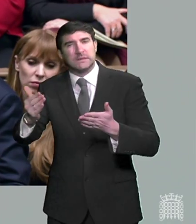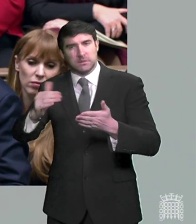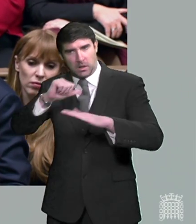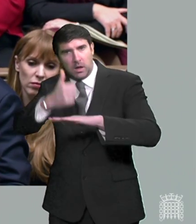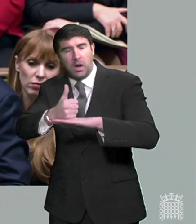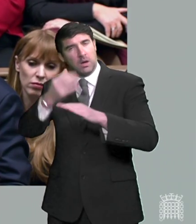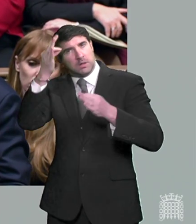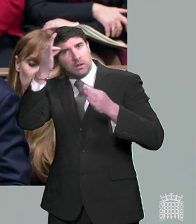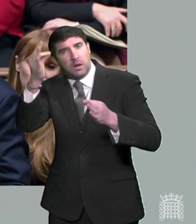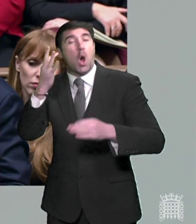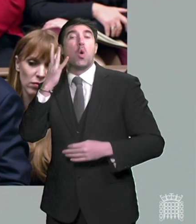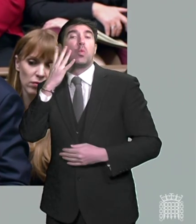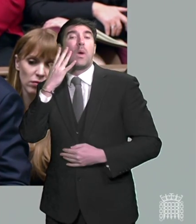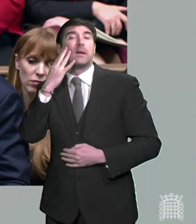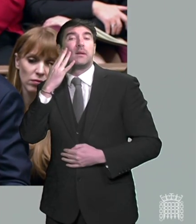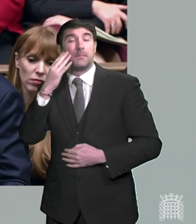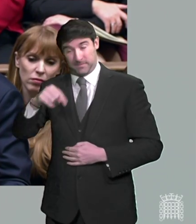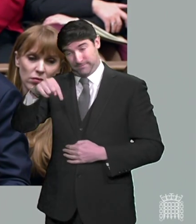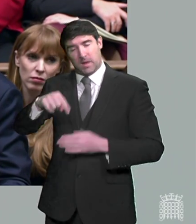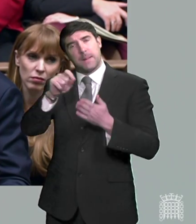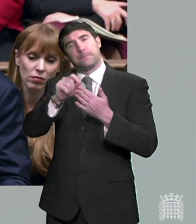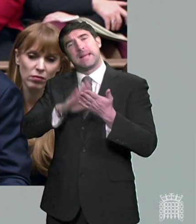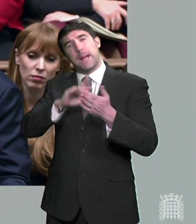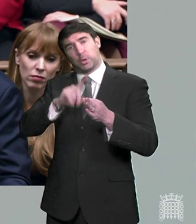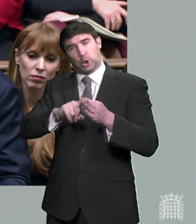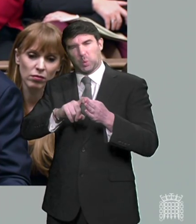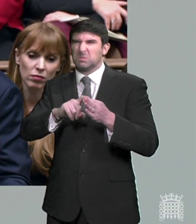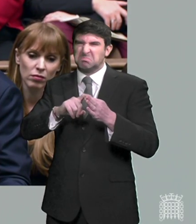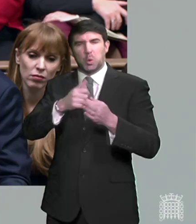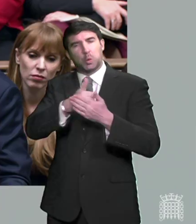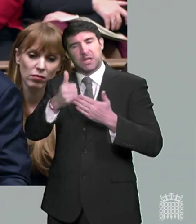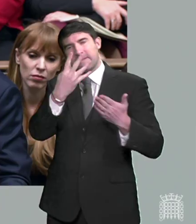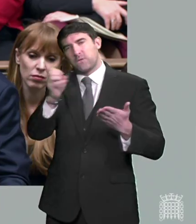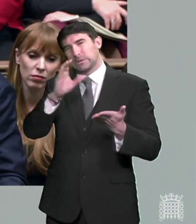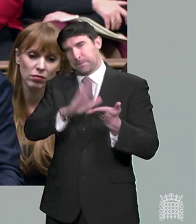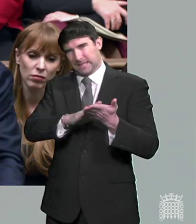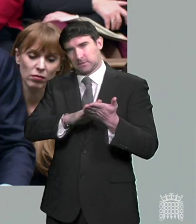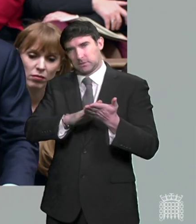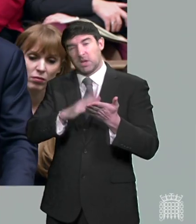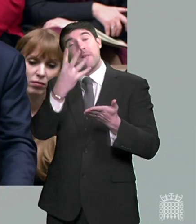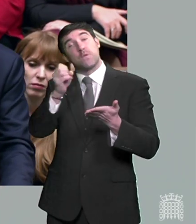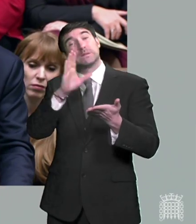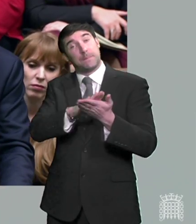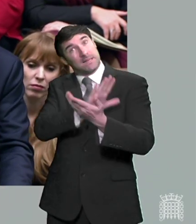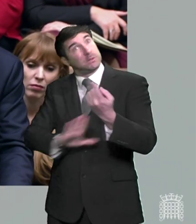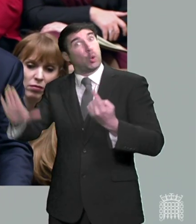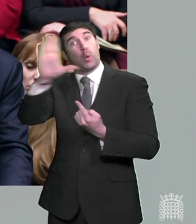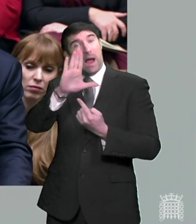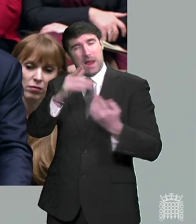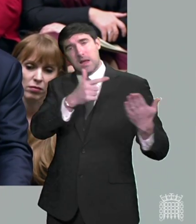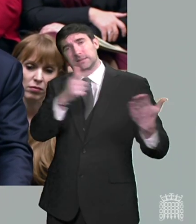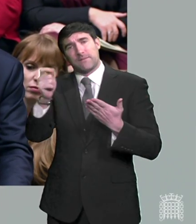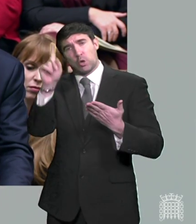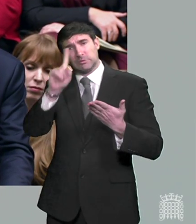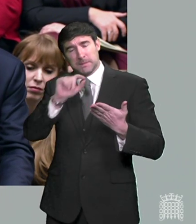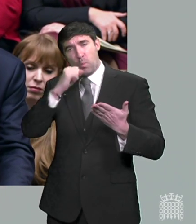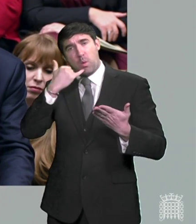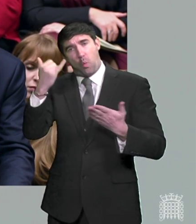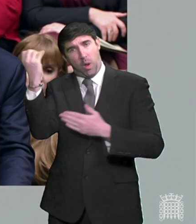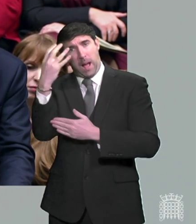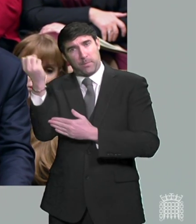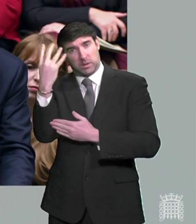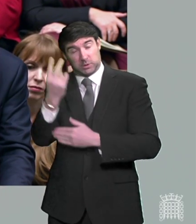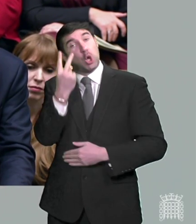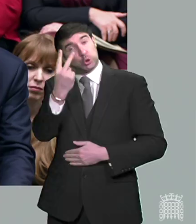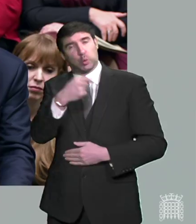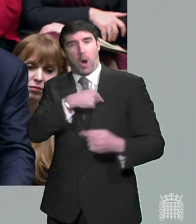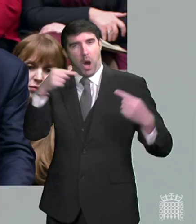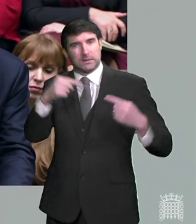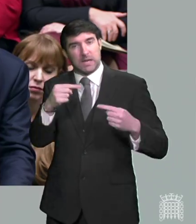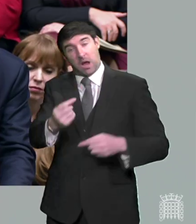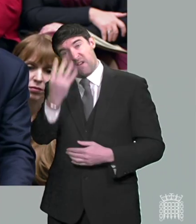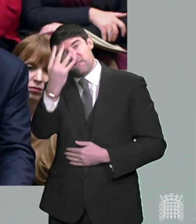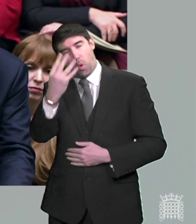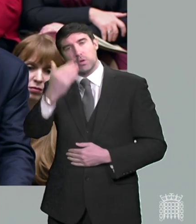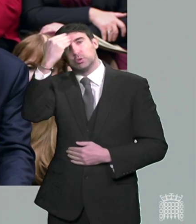Over the 40 minutes or so that these sessions tend to last, 700 people will call an ambulance; two will be reporting a heart attack, four a stroke.